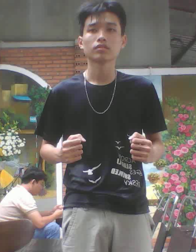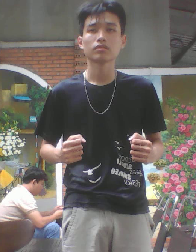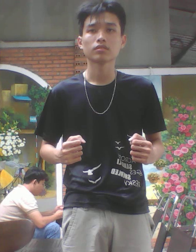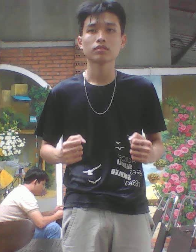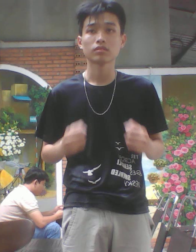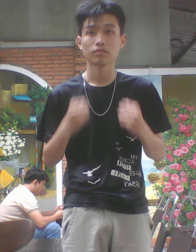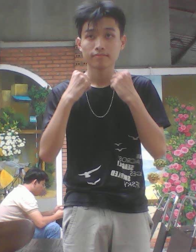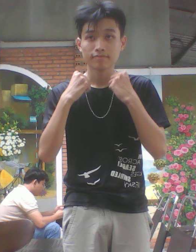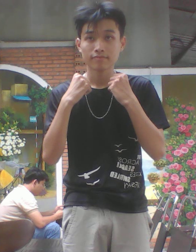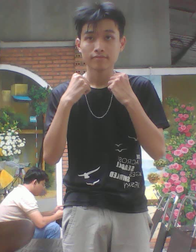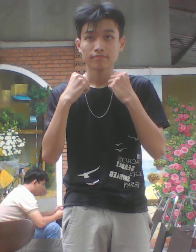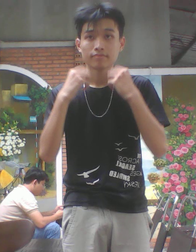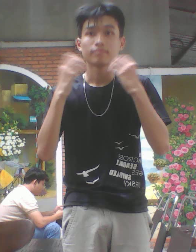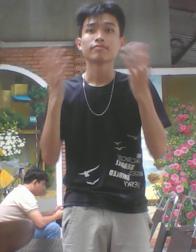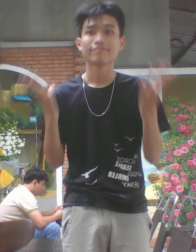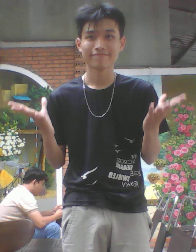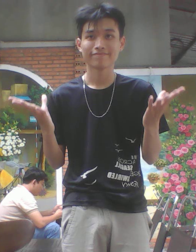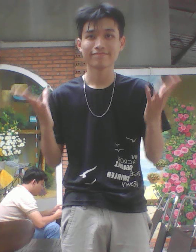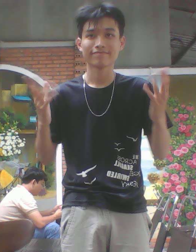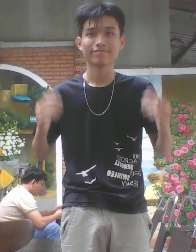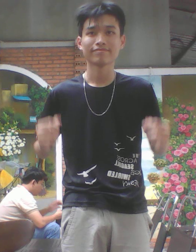cam on